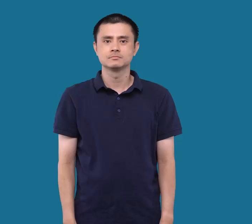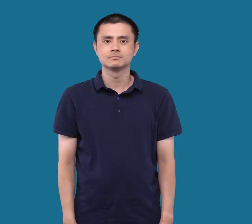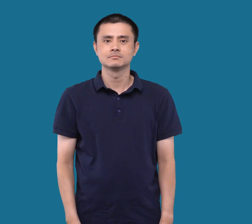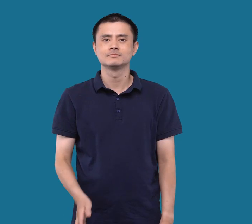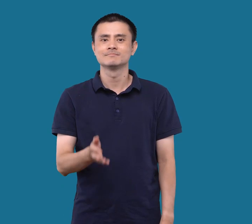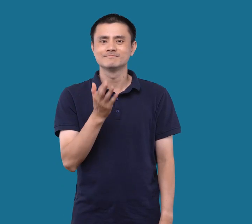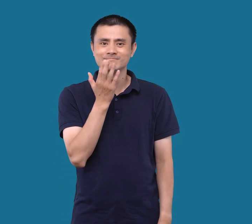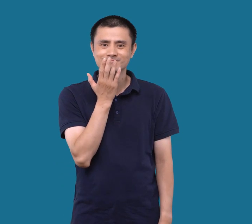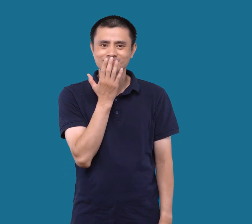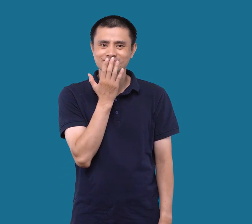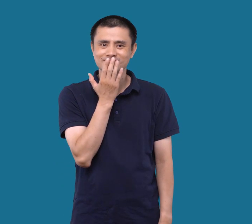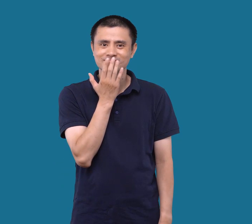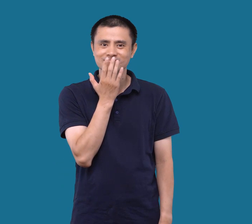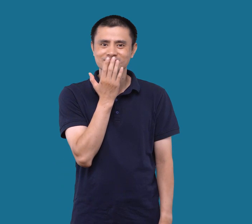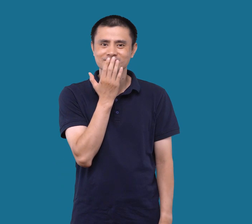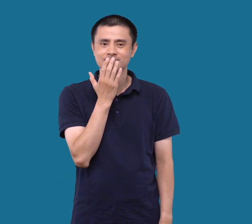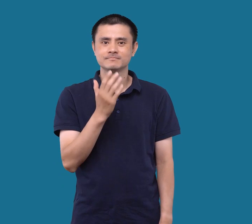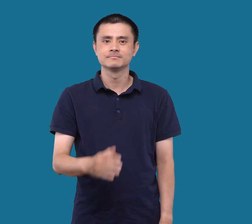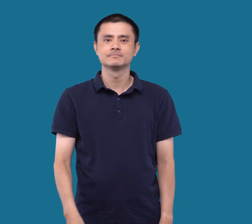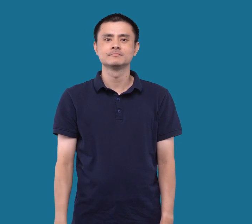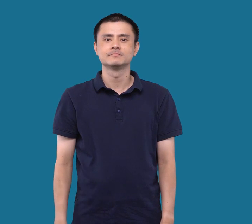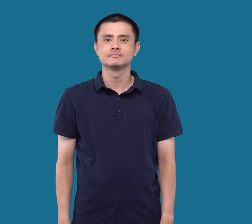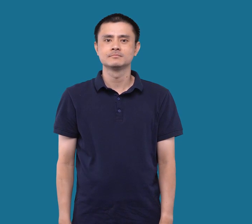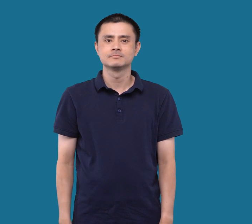cơm